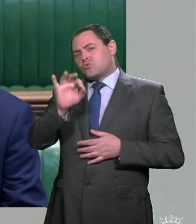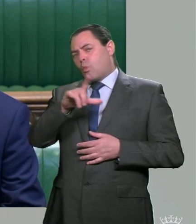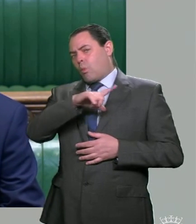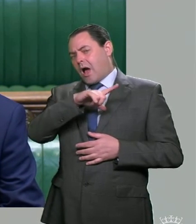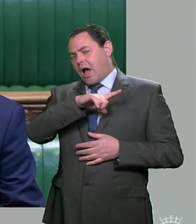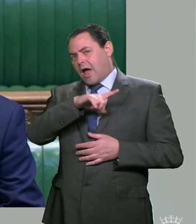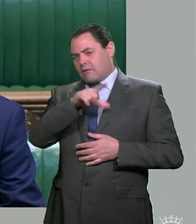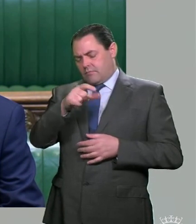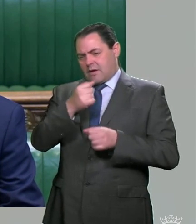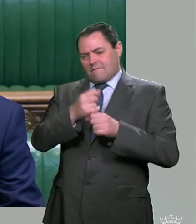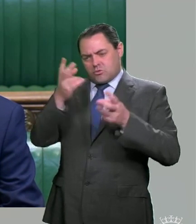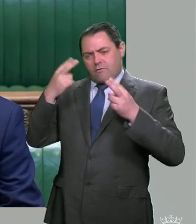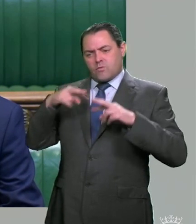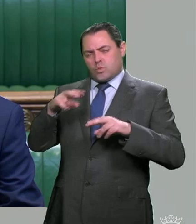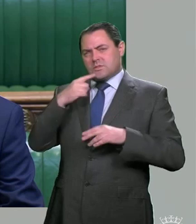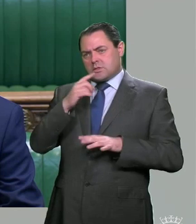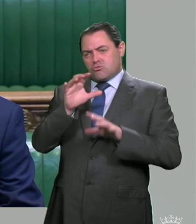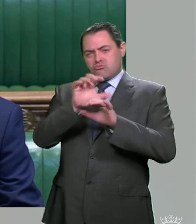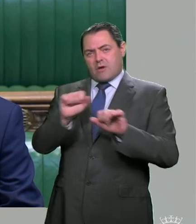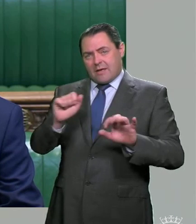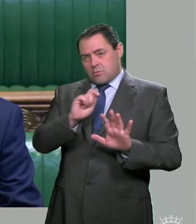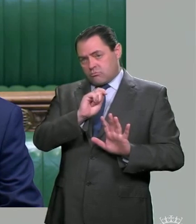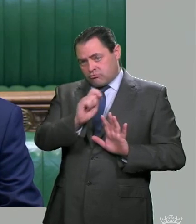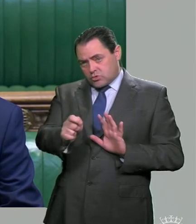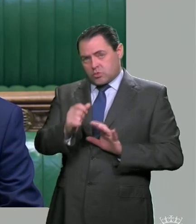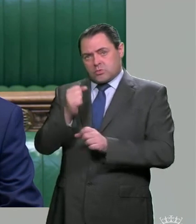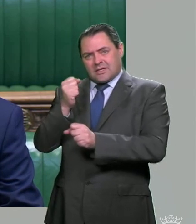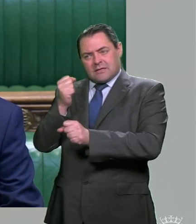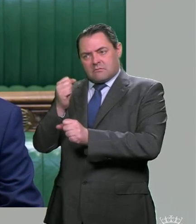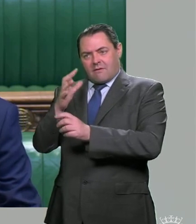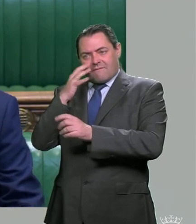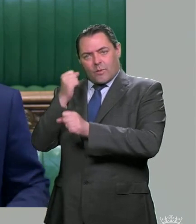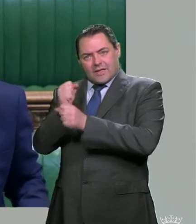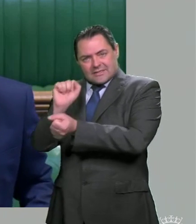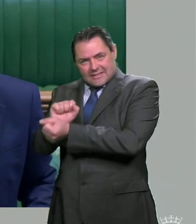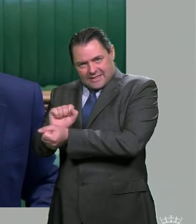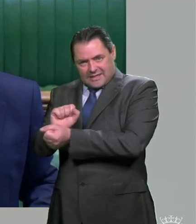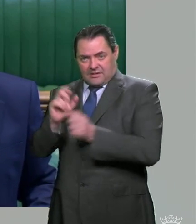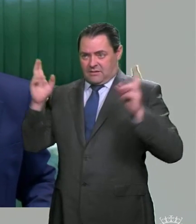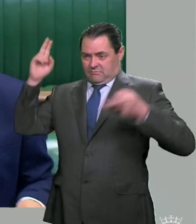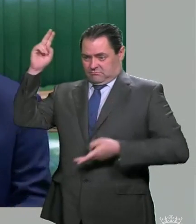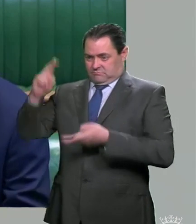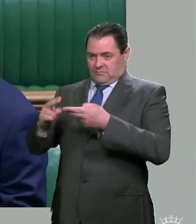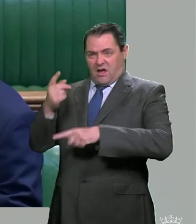The Government’s own review makes it clear that rape convictions and prosecutions have halved since 2016—halved.